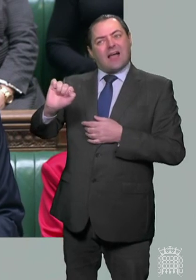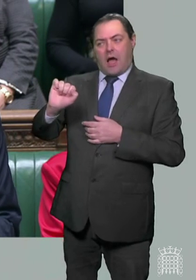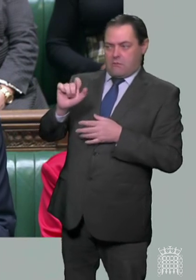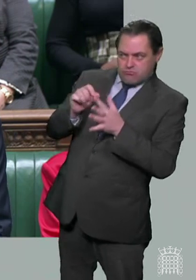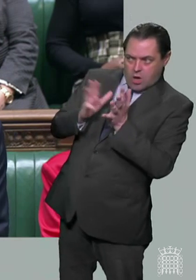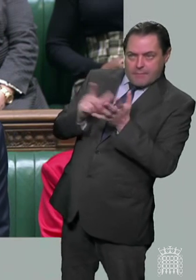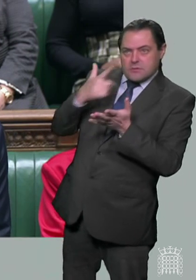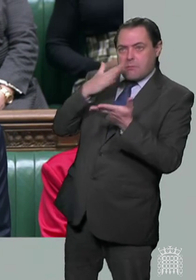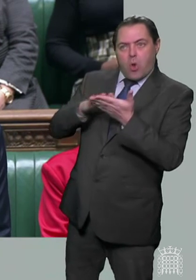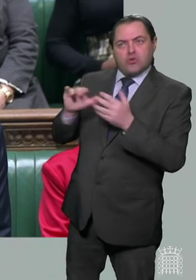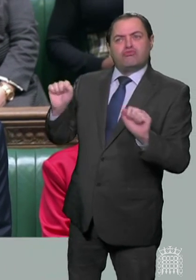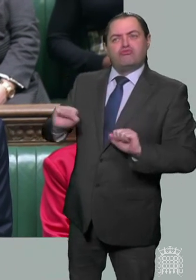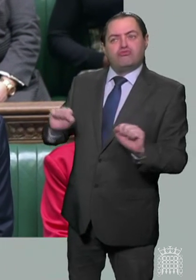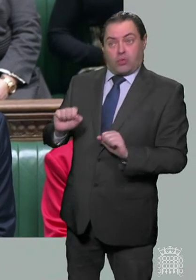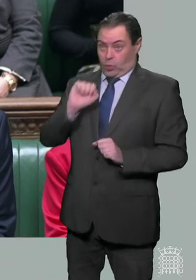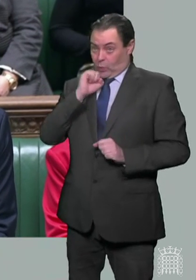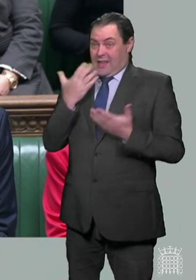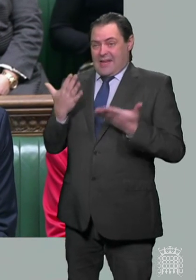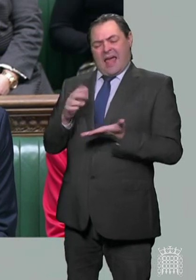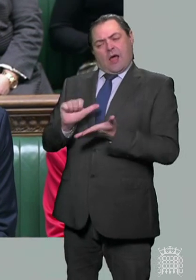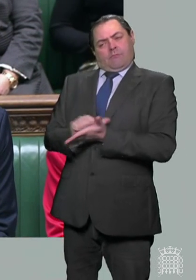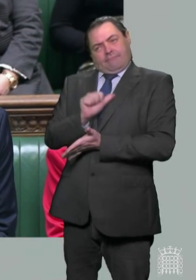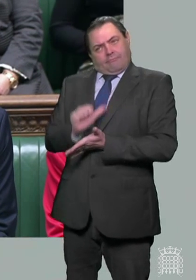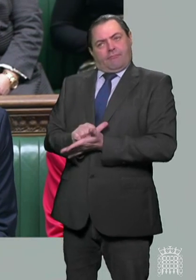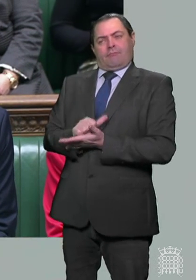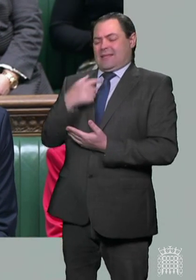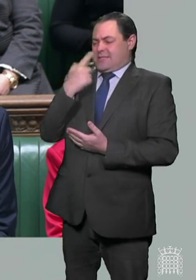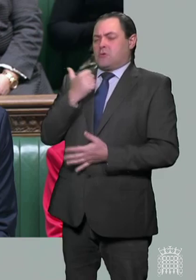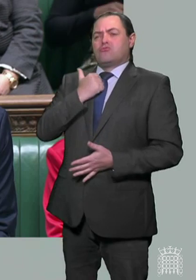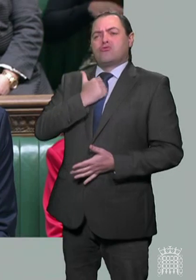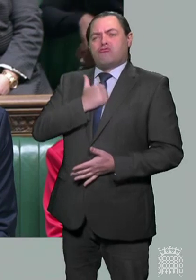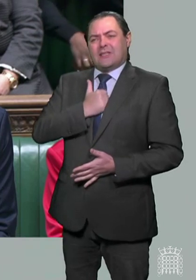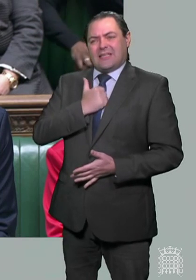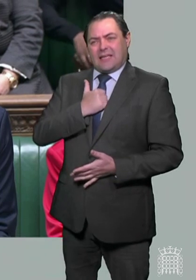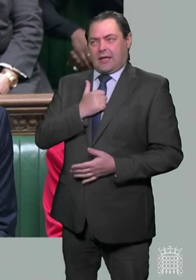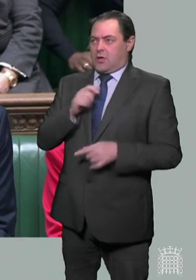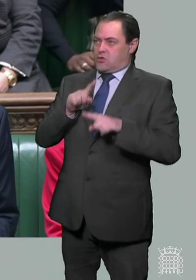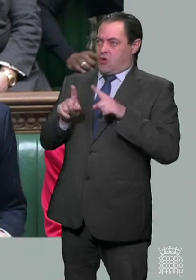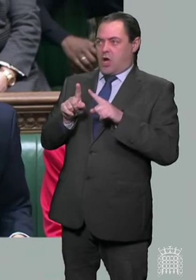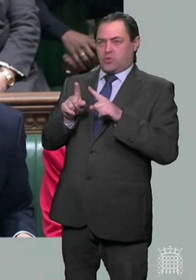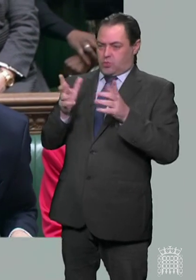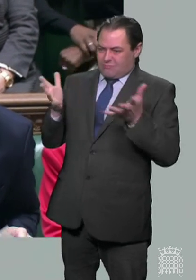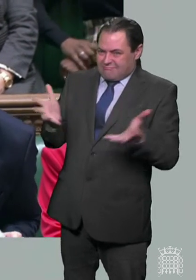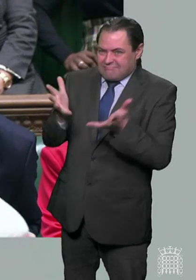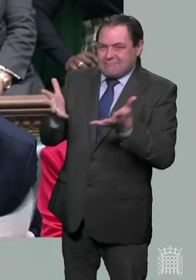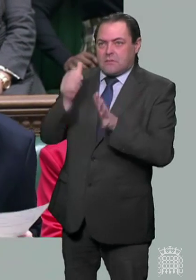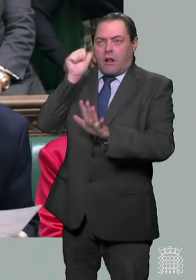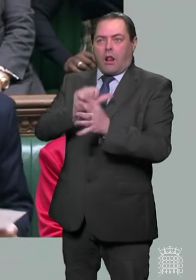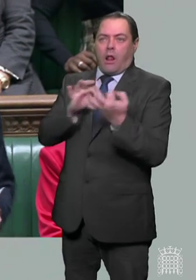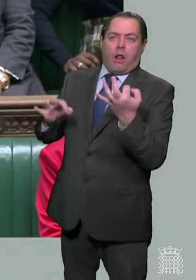Will he do the decent thing and just say sorry for trying to give the green light to corruption?